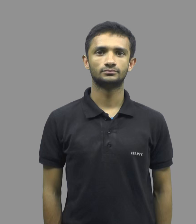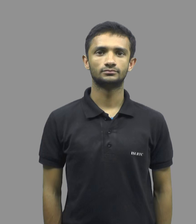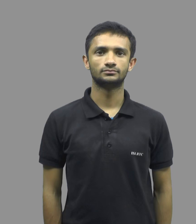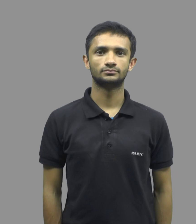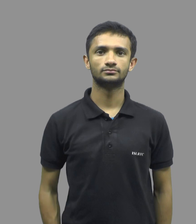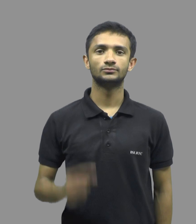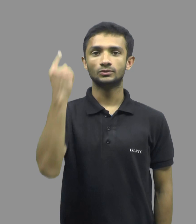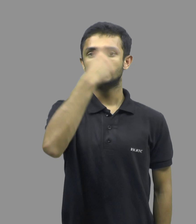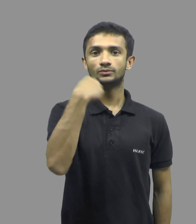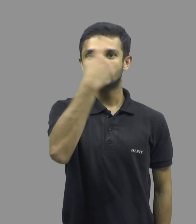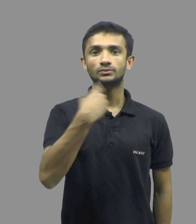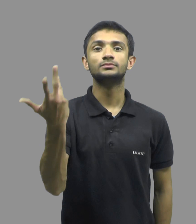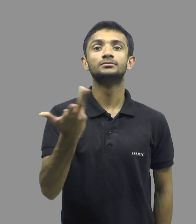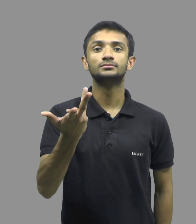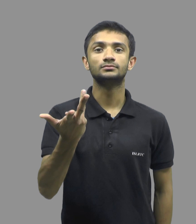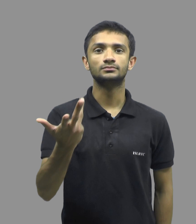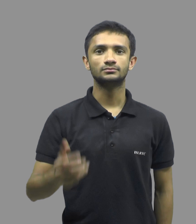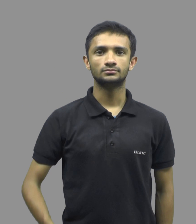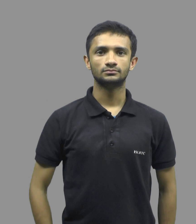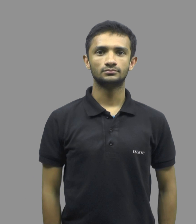Who Whom